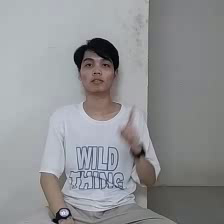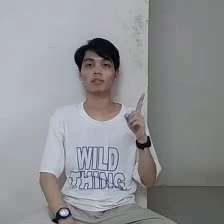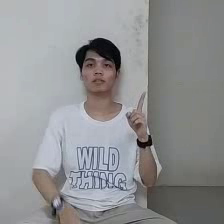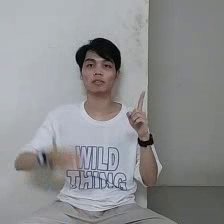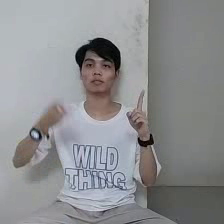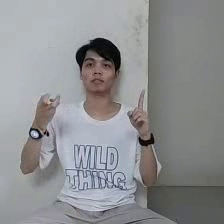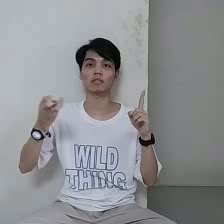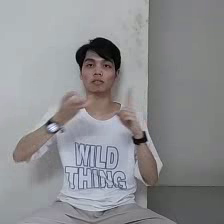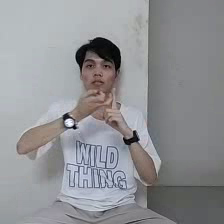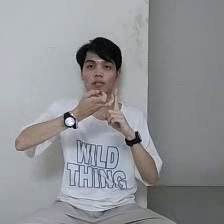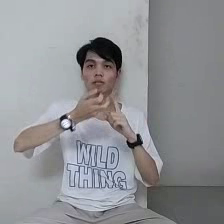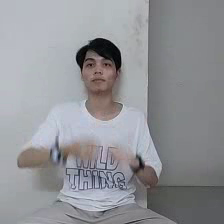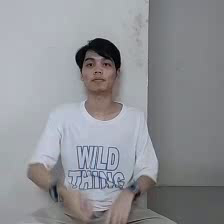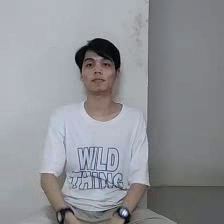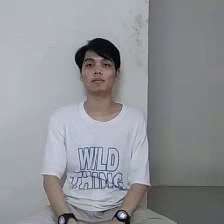Hâm mộ